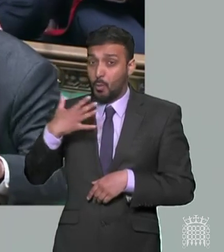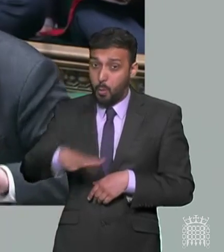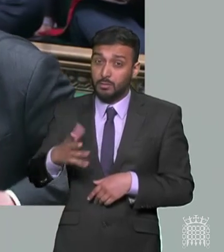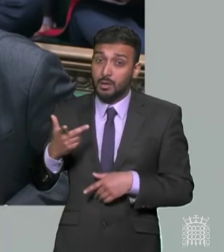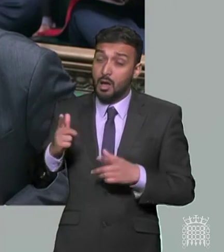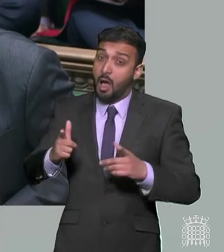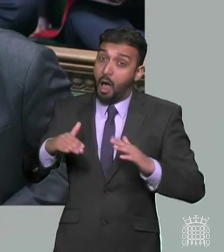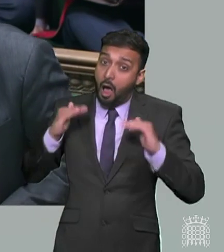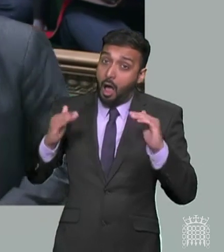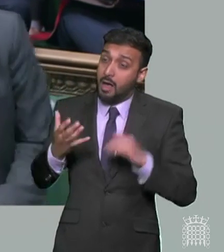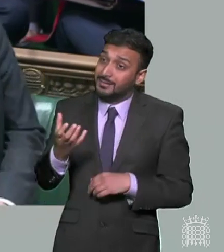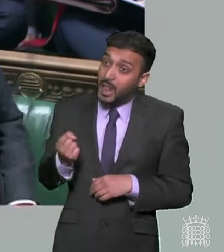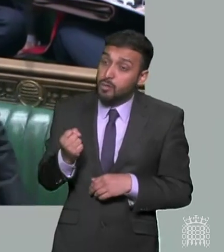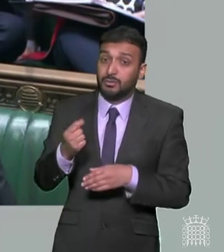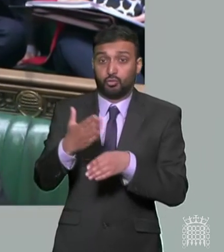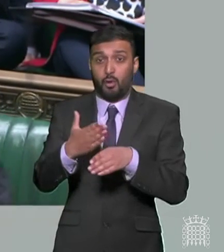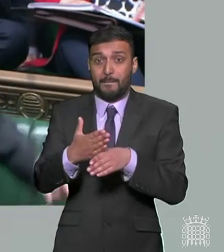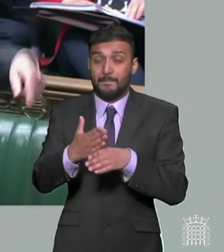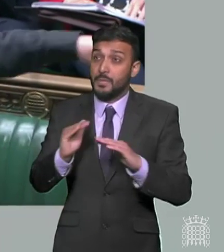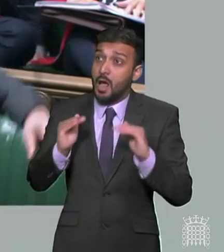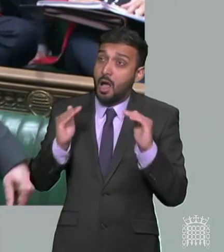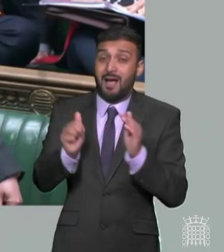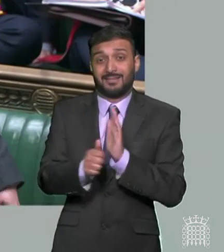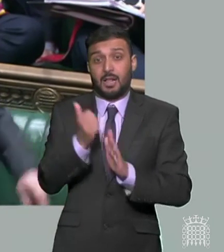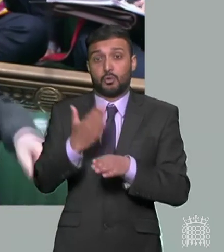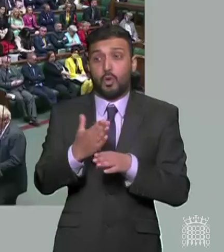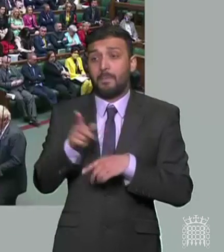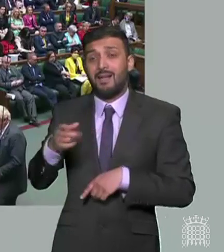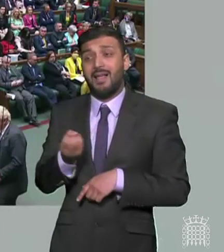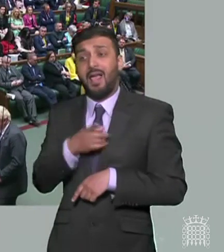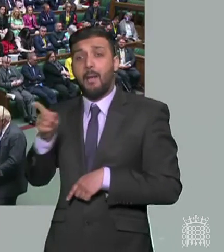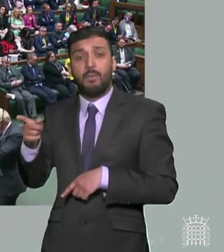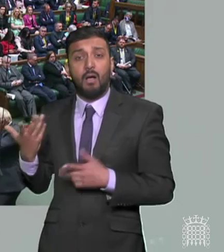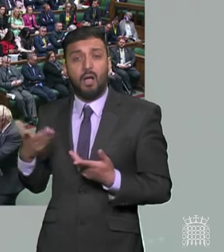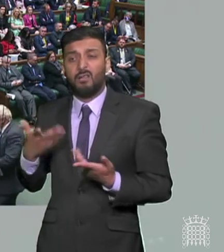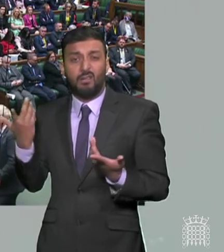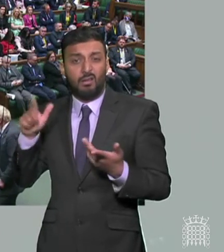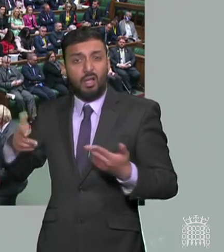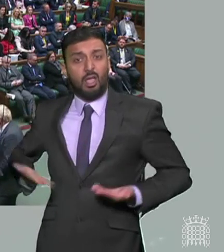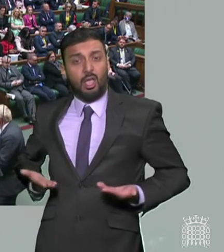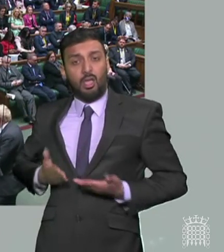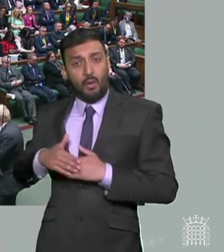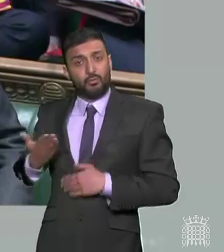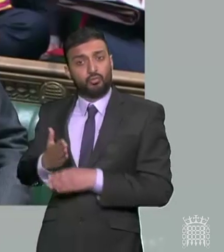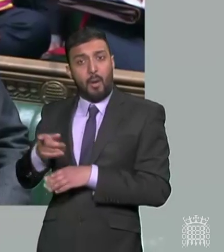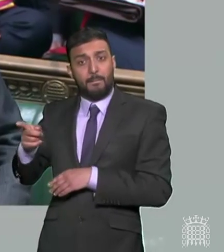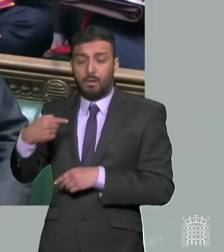Half a million more— Labour Members do not care about jobs; we do.